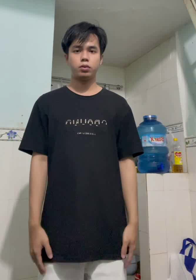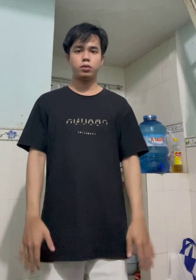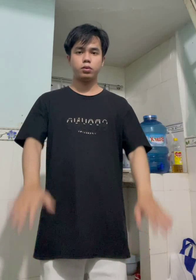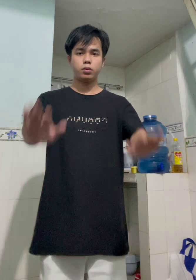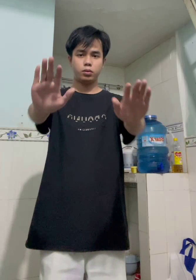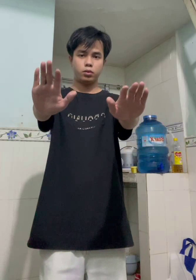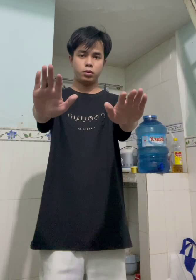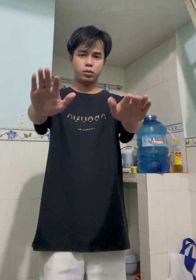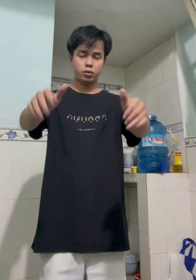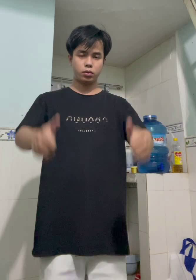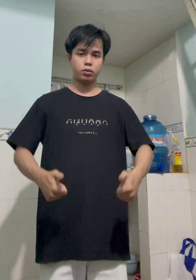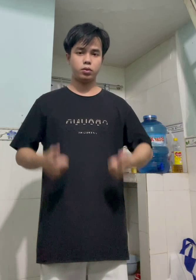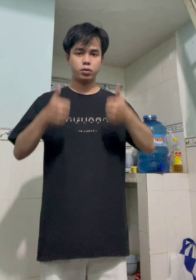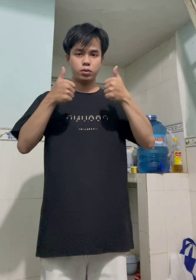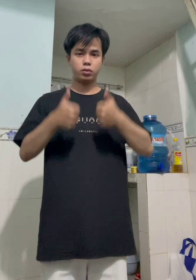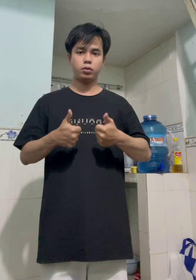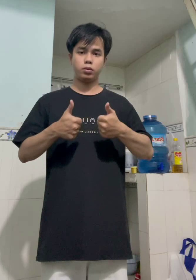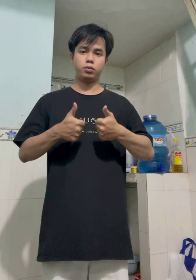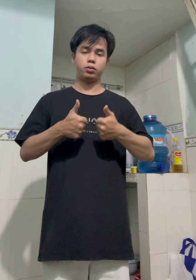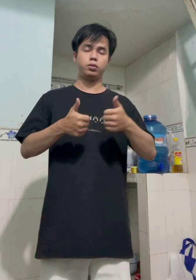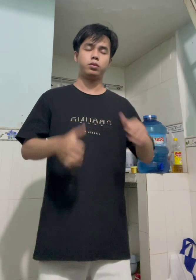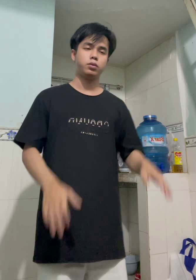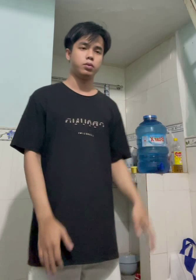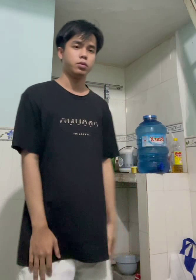tuyet voi